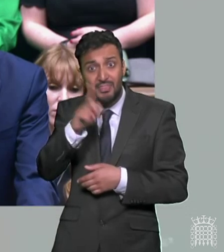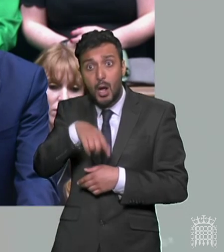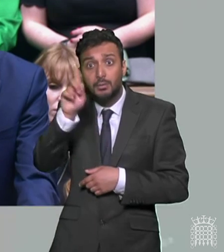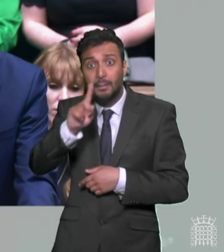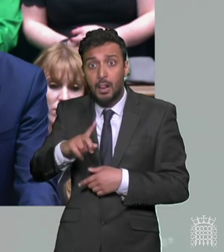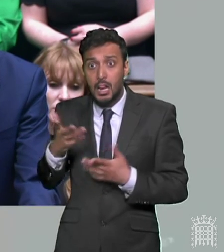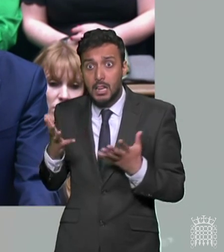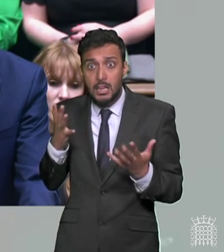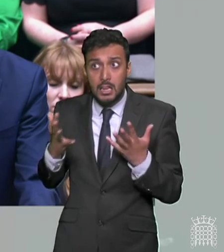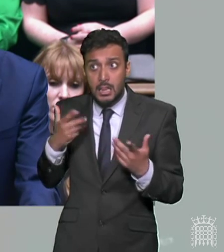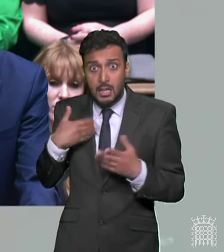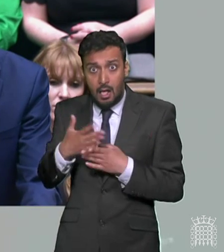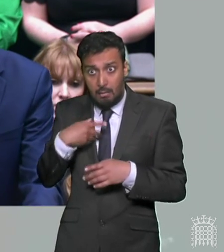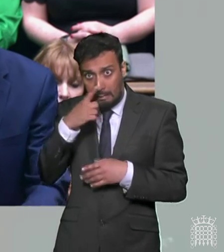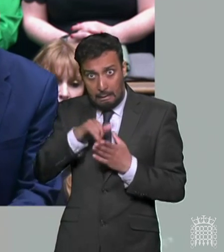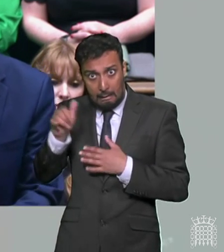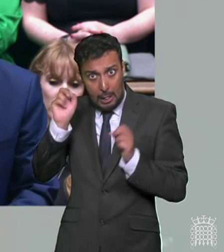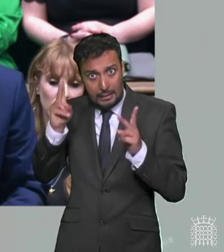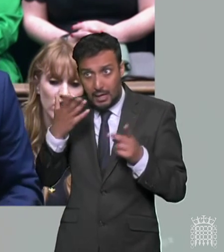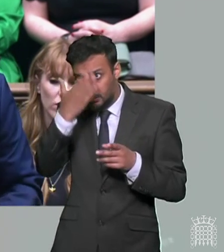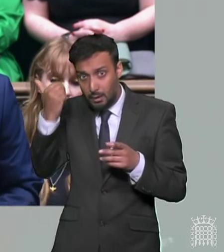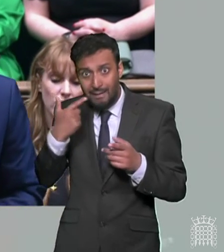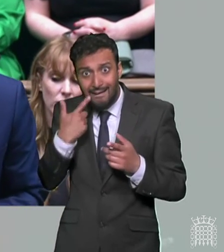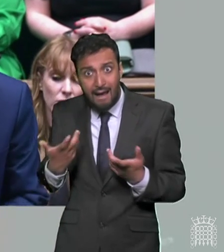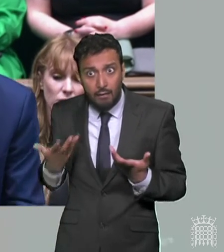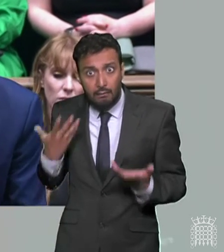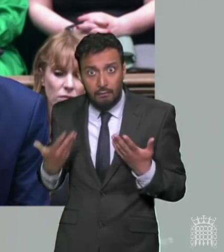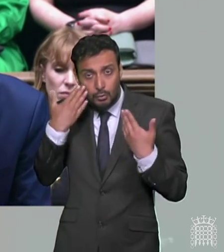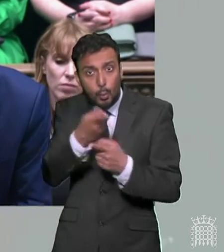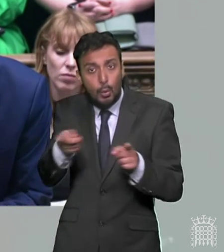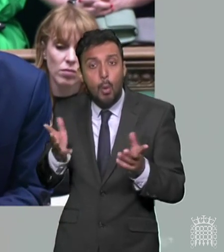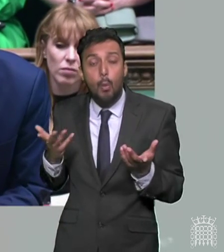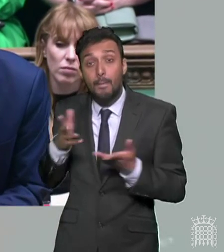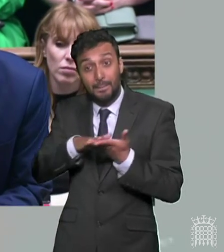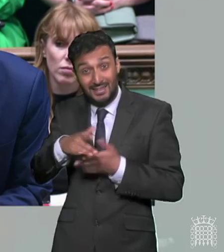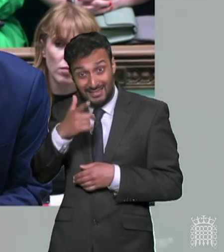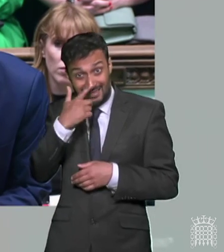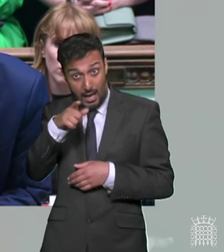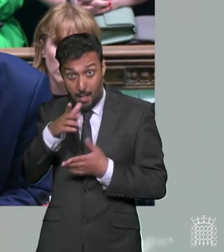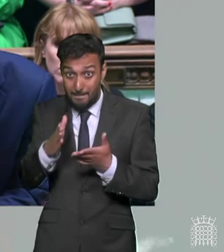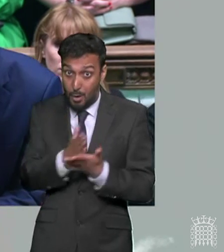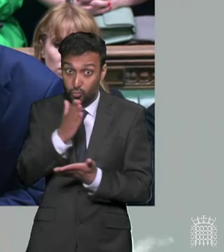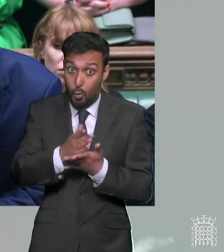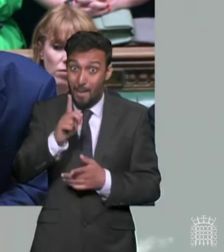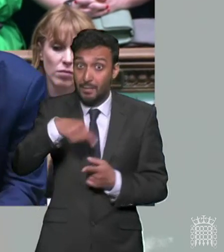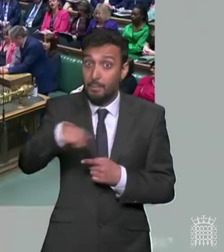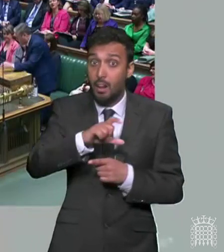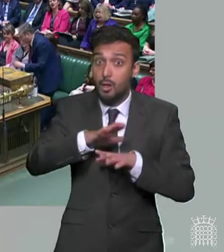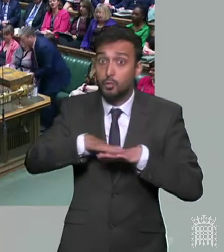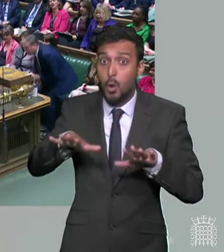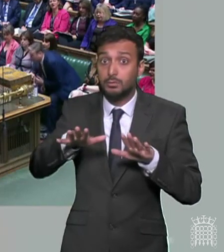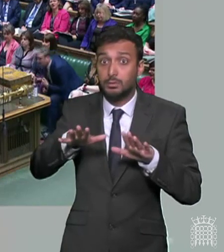Can the Prime Minister reassure people that they will not miss out on their holidays due to the failures of his Home Office?